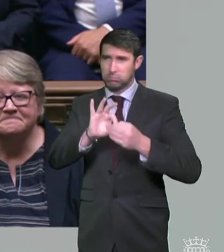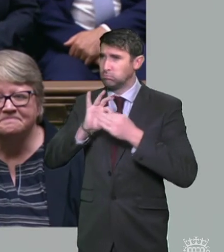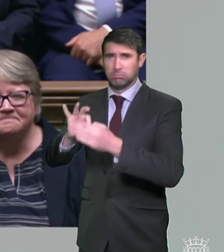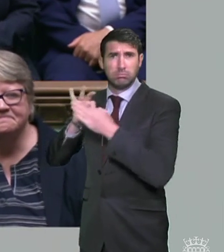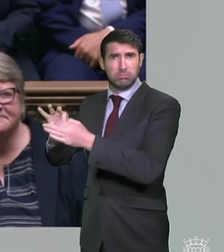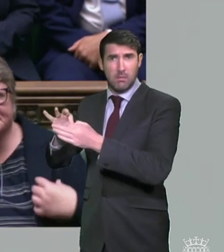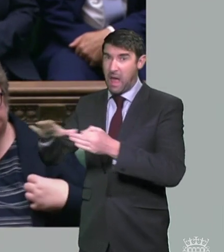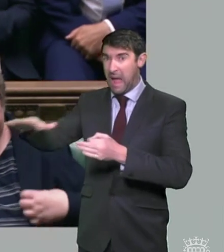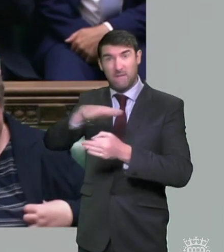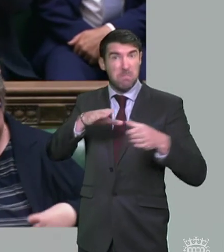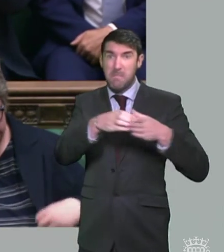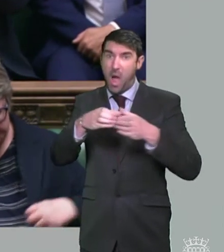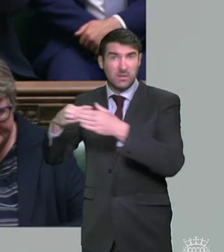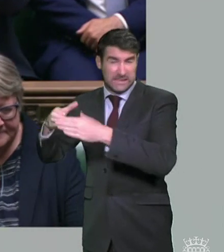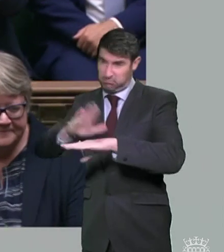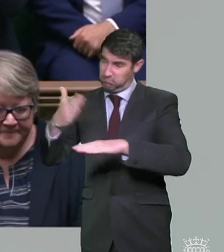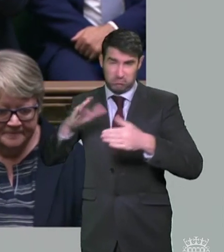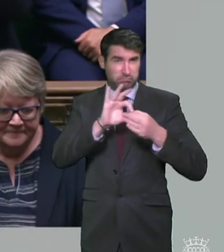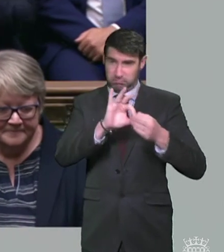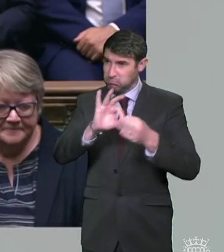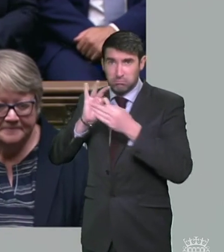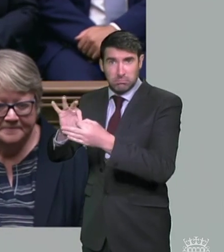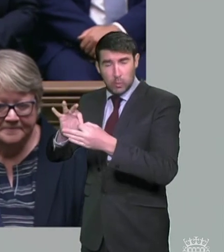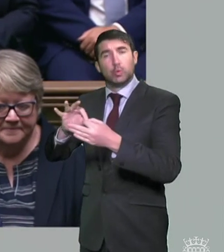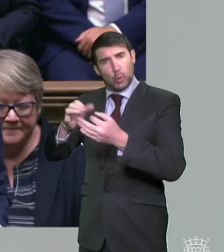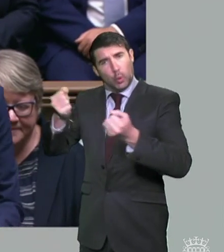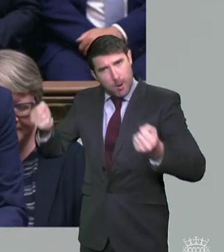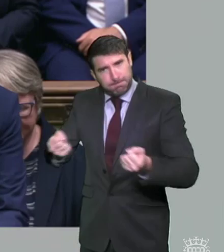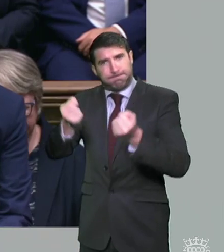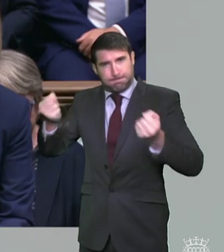This morning, I had meetings with ministerial colleagues and others.